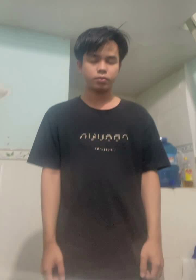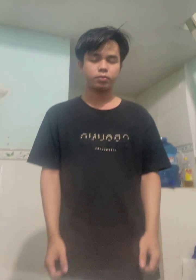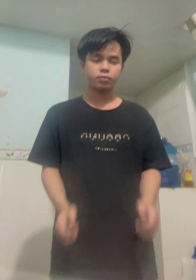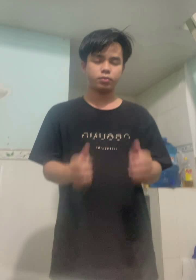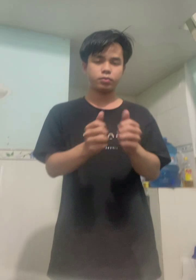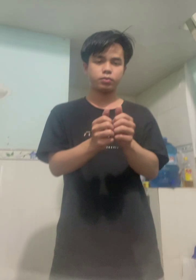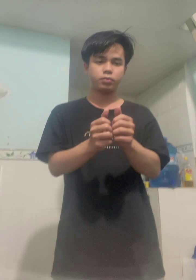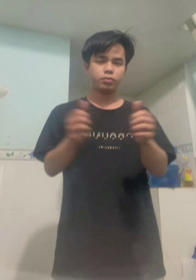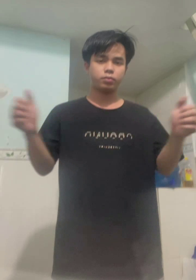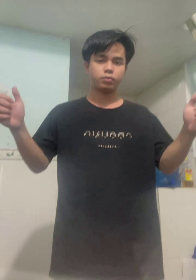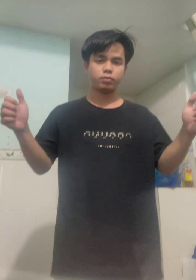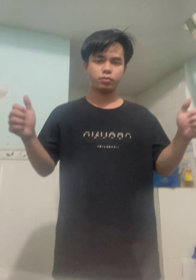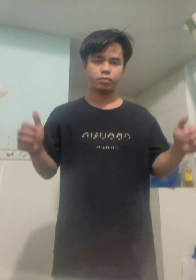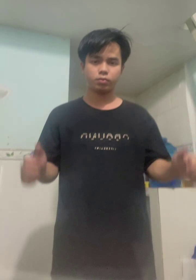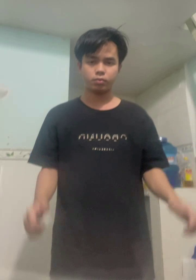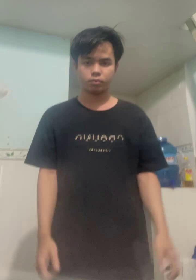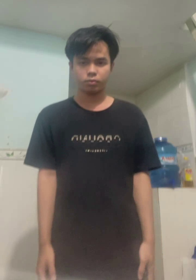chia cat